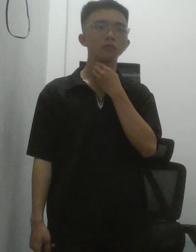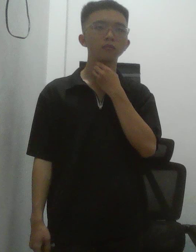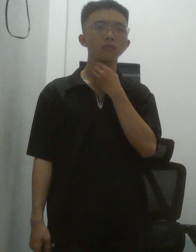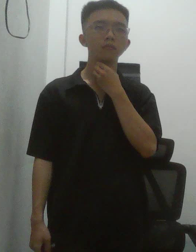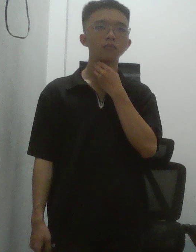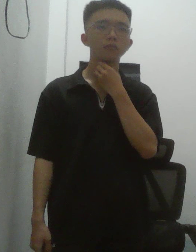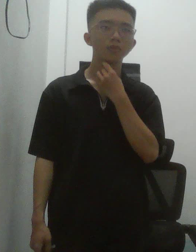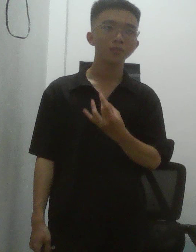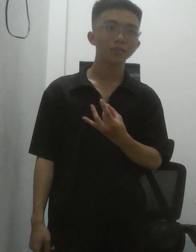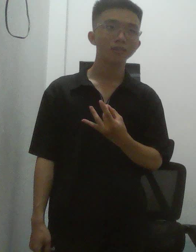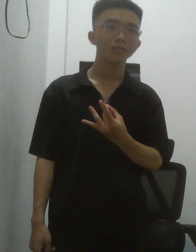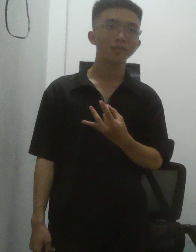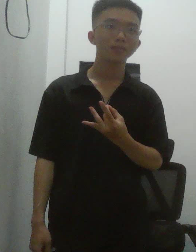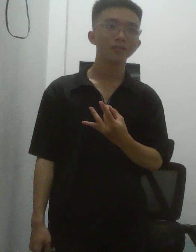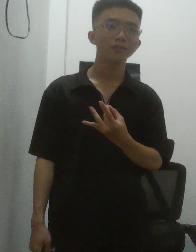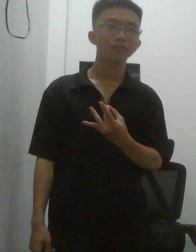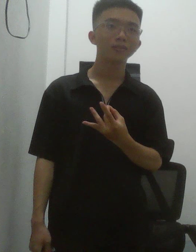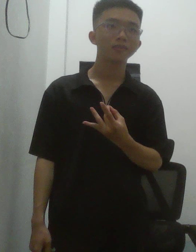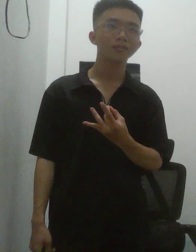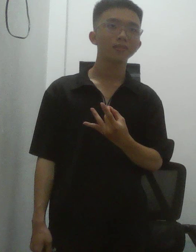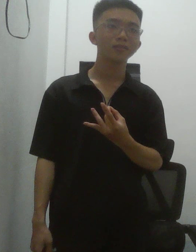thich